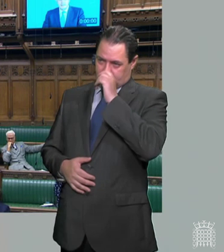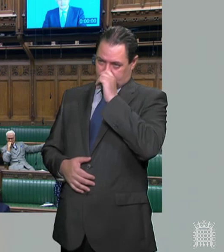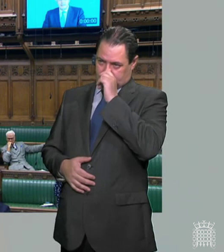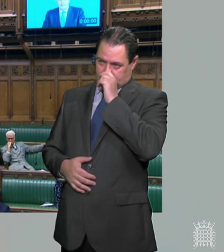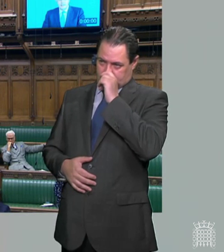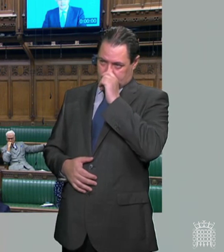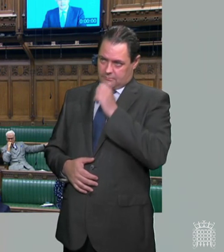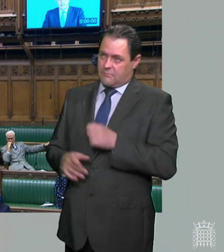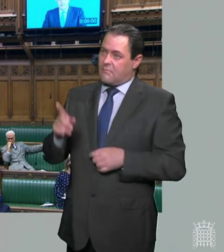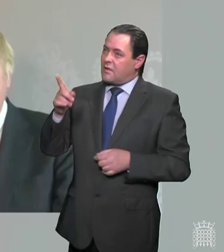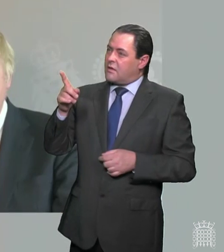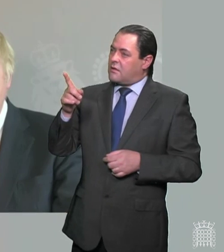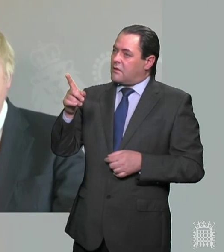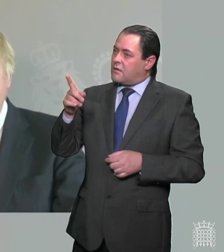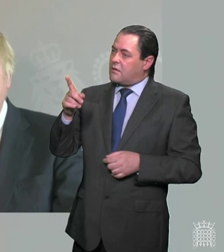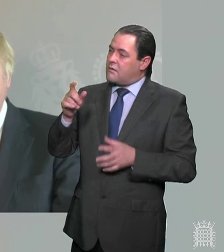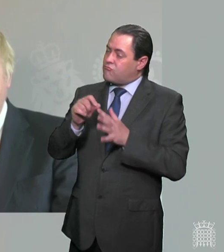Prime Minister, I think we can all unite.